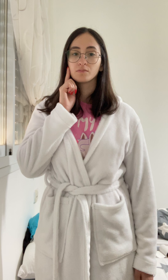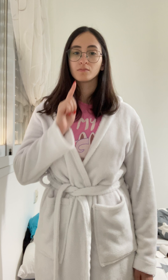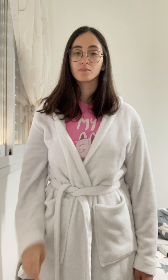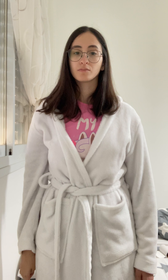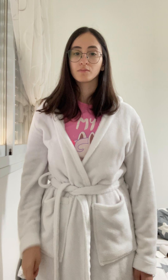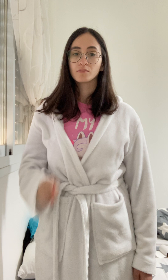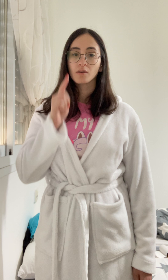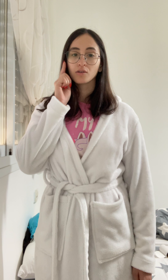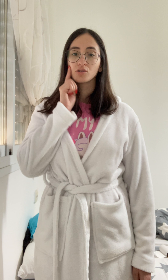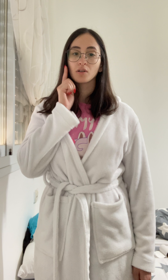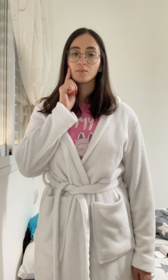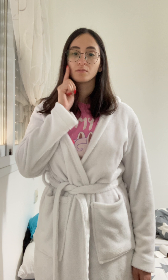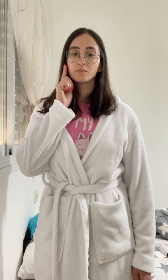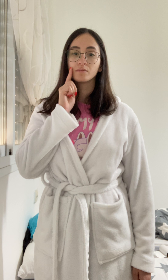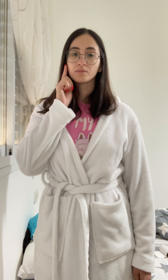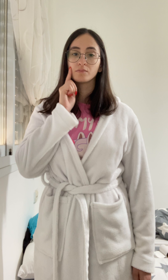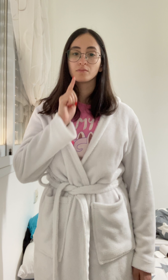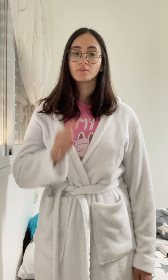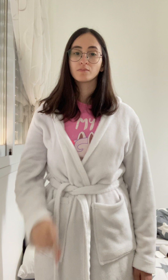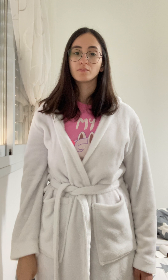שם